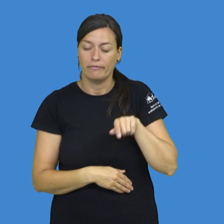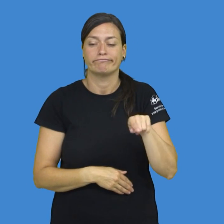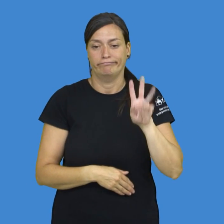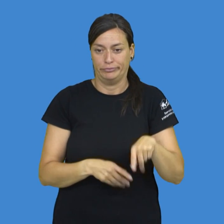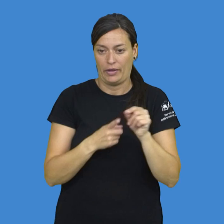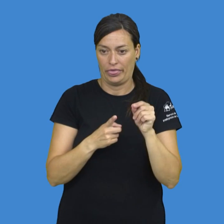verdad